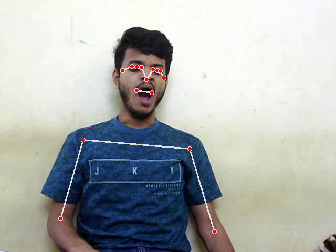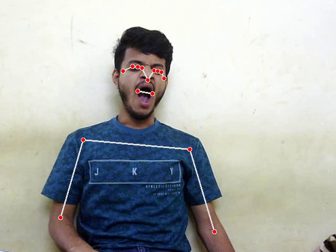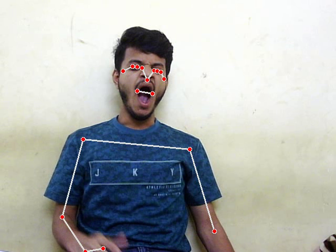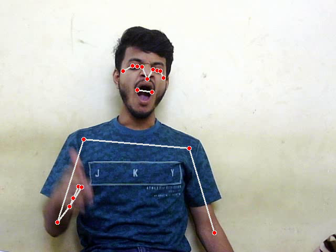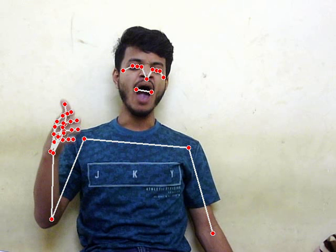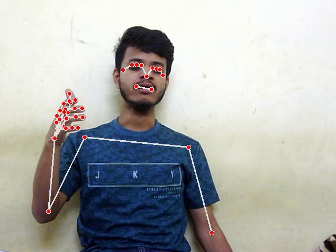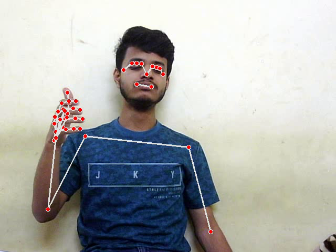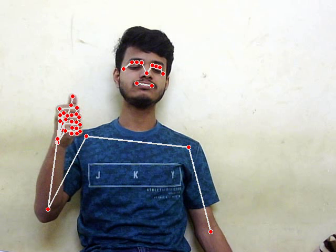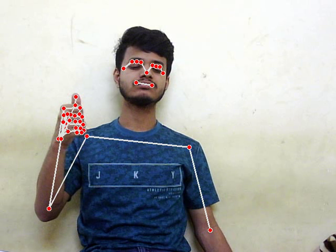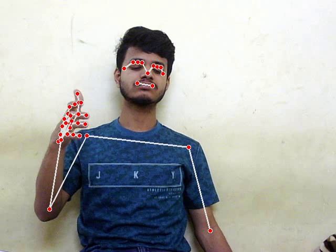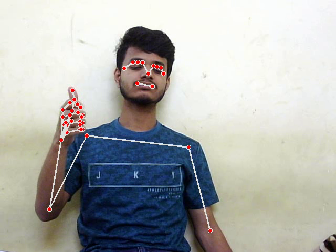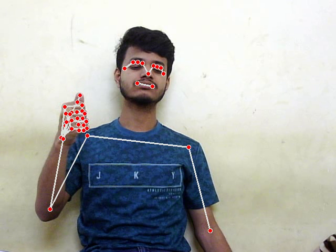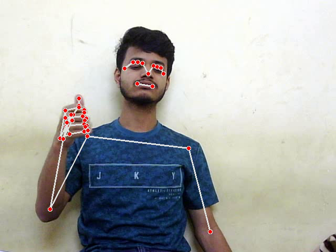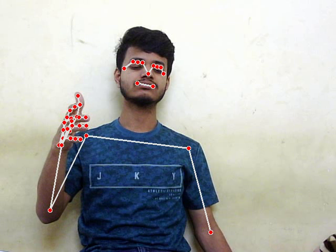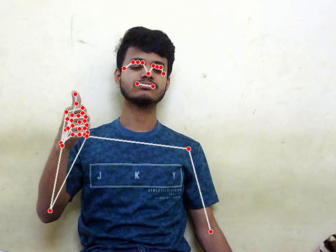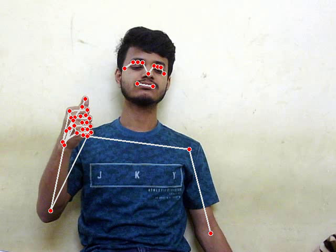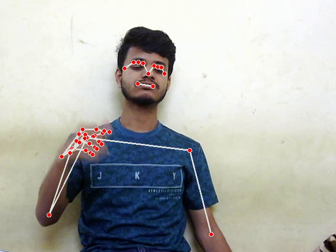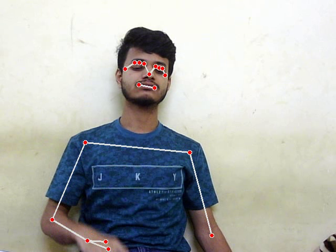milk